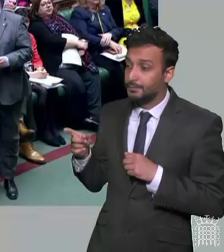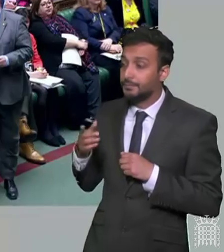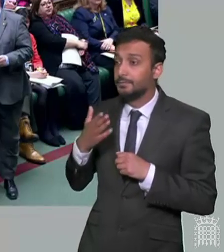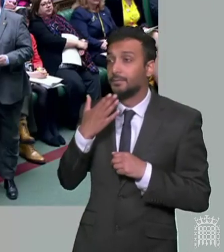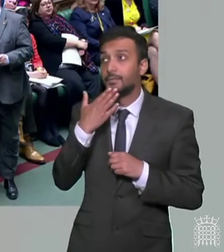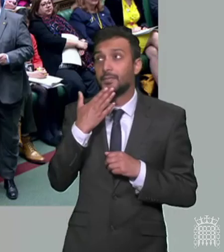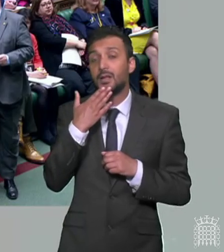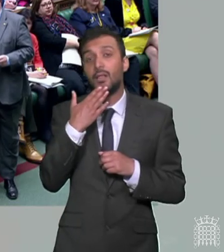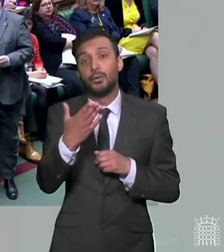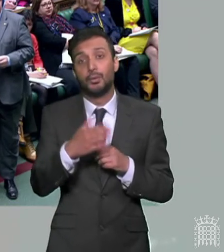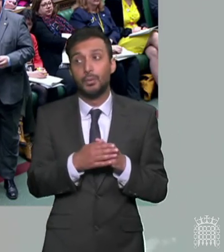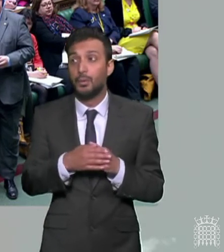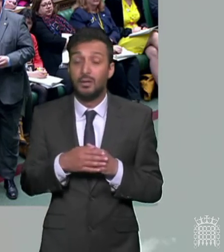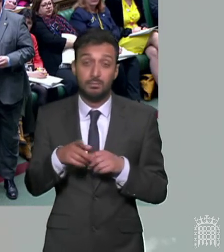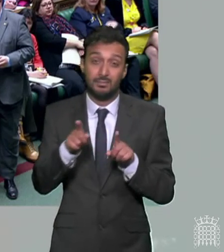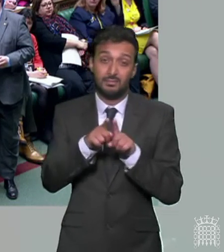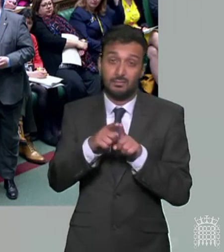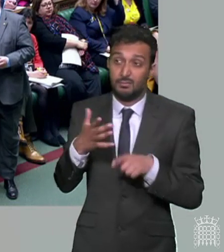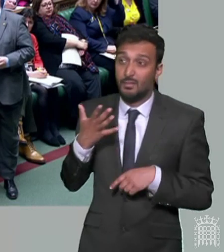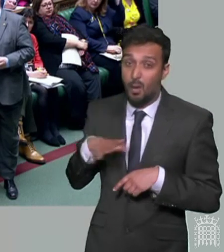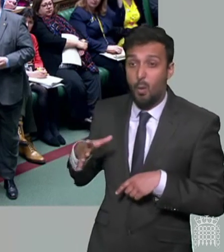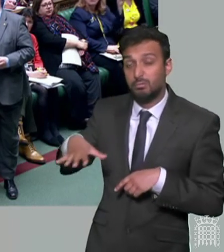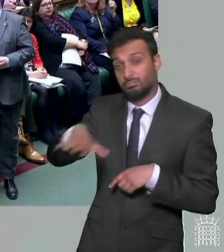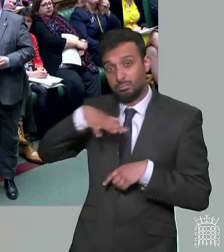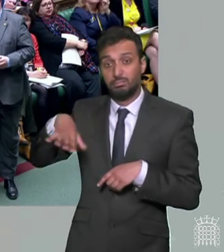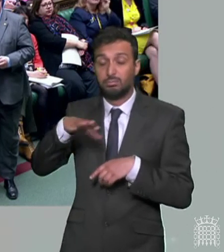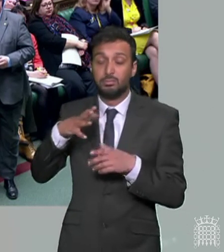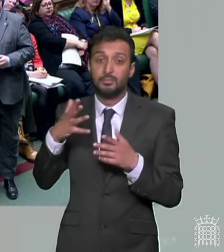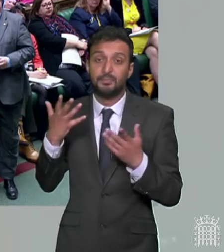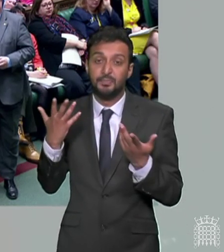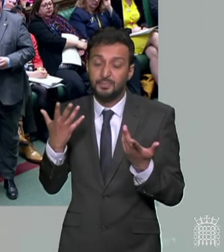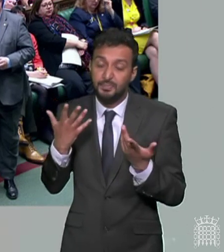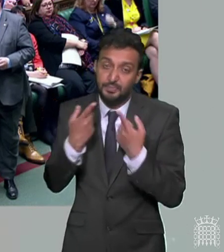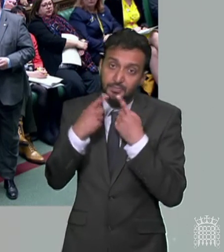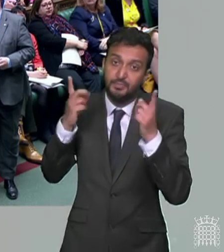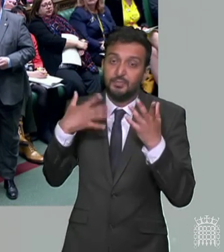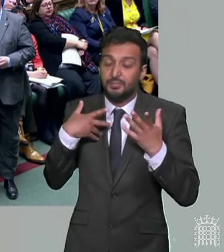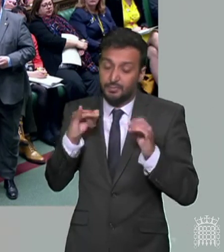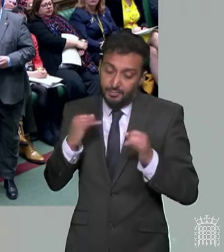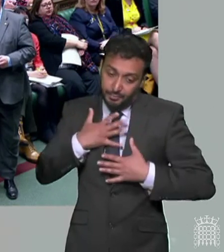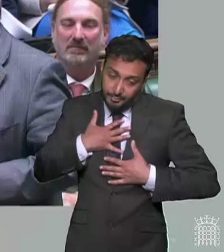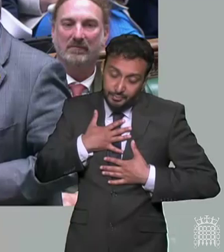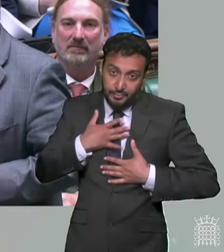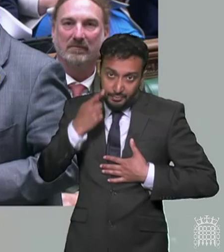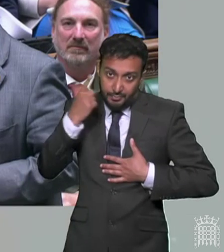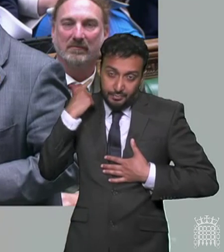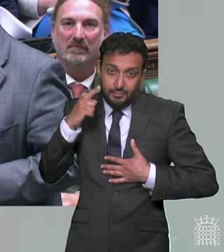I want to join others today in expressing my deepest sorrow at the horrific events in Texas yesterday.